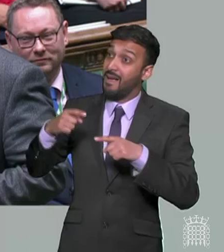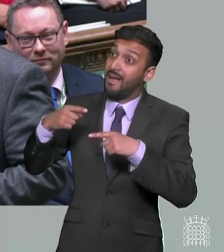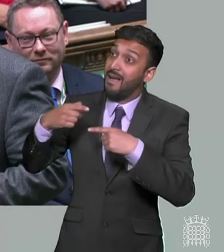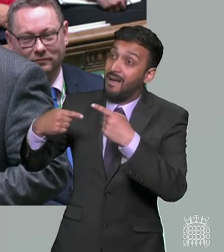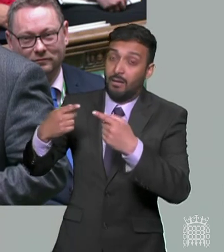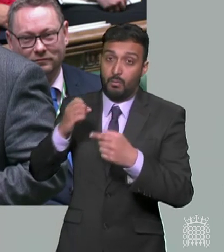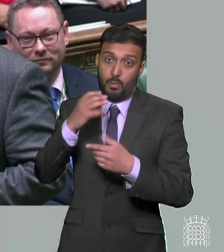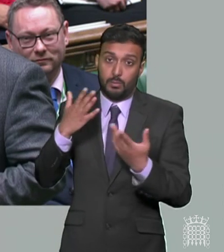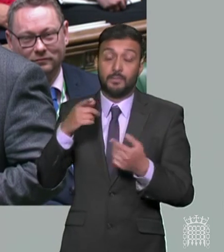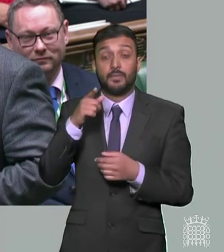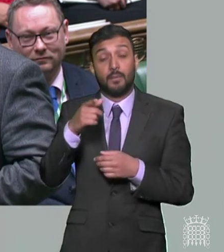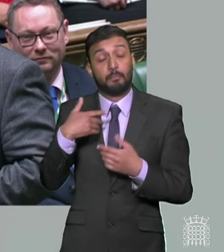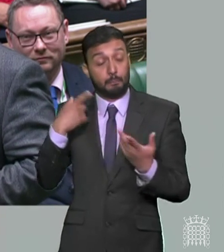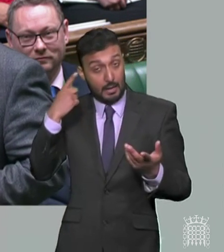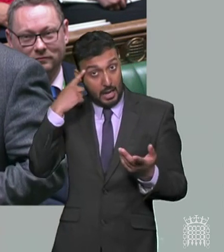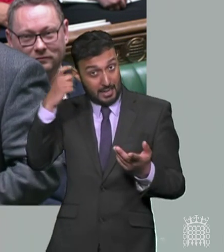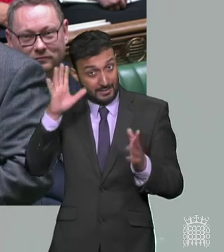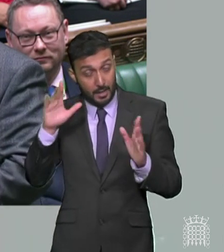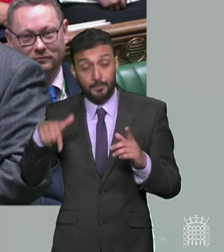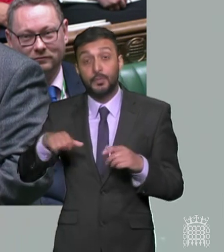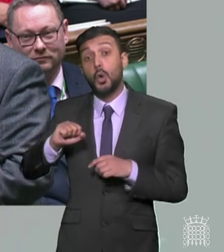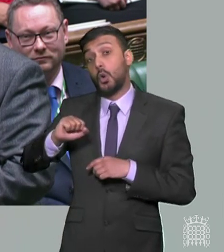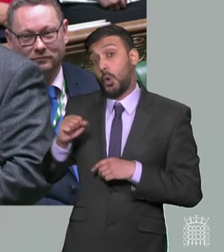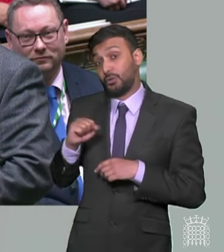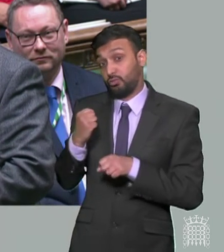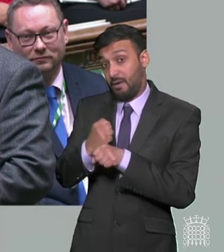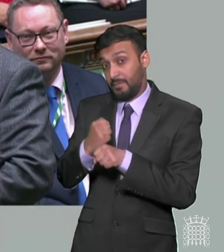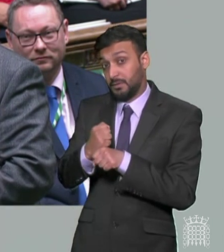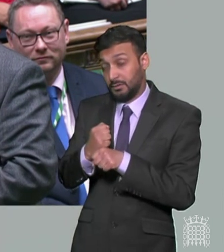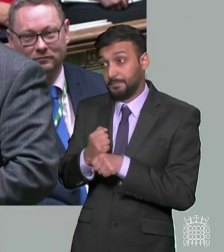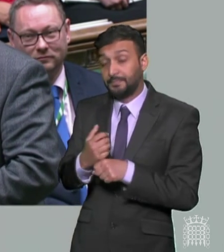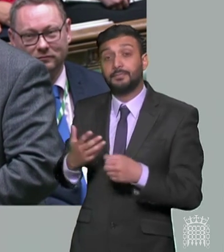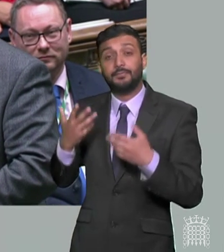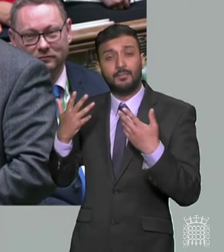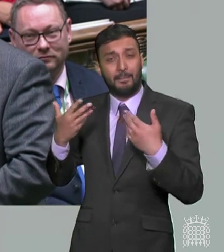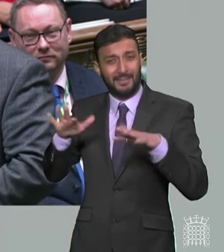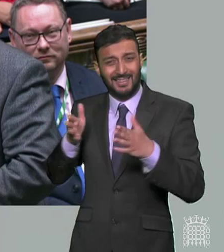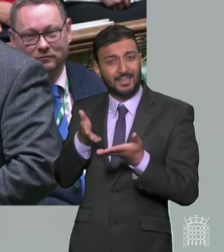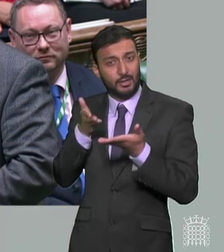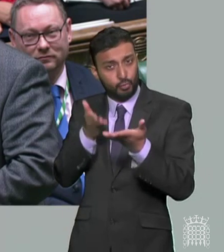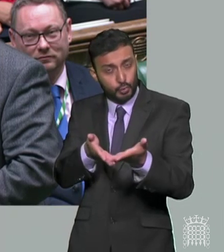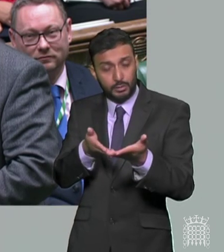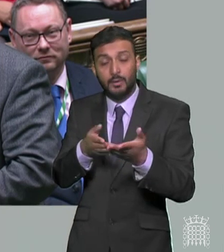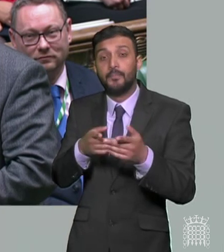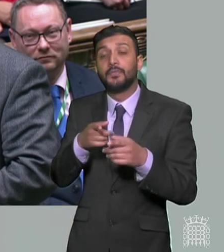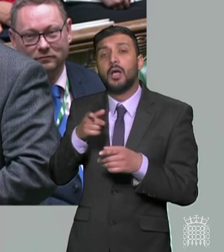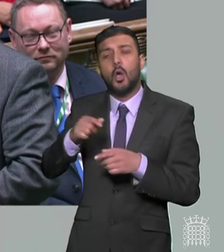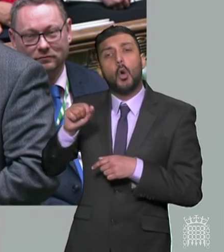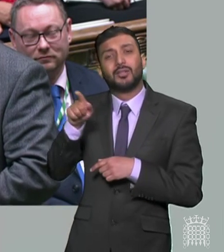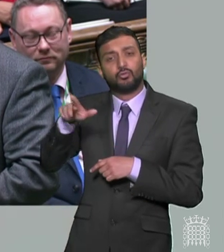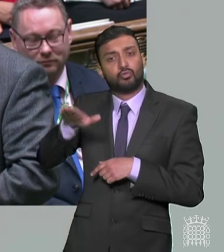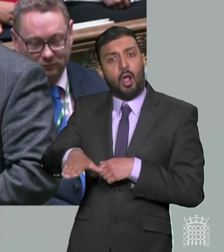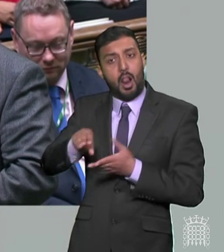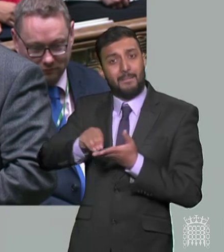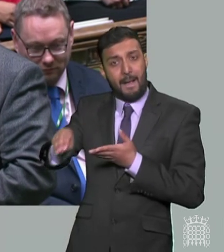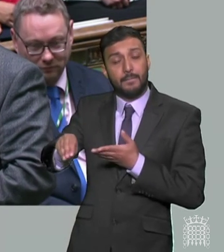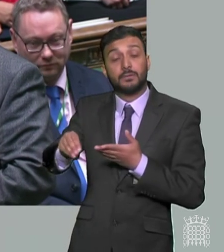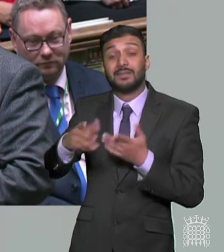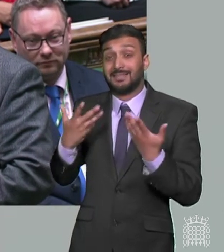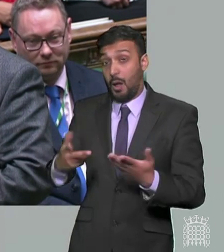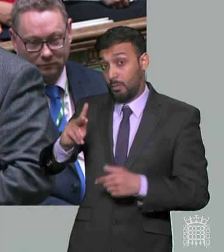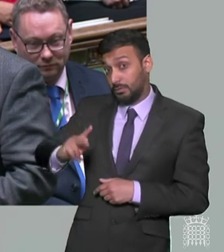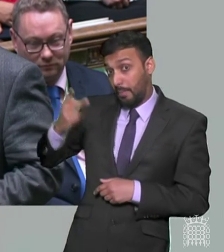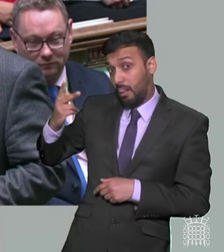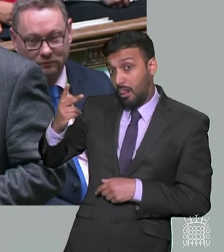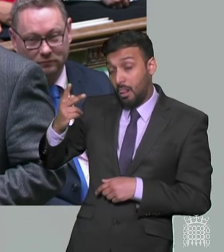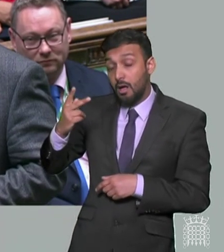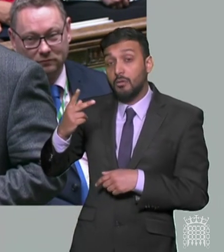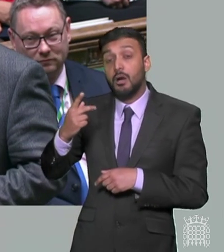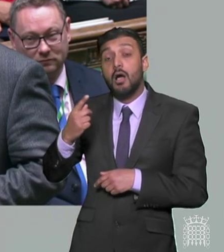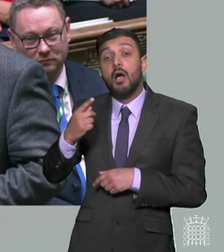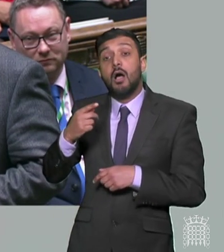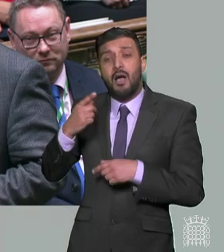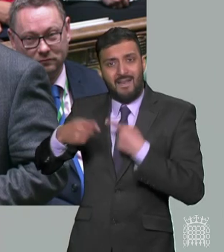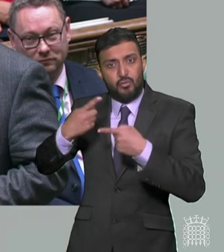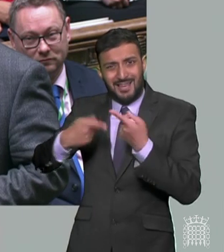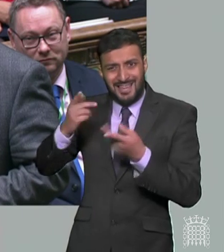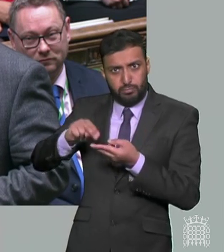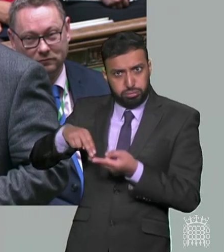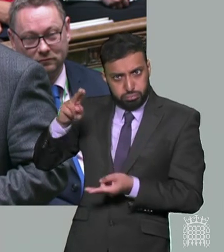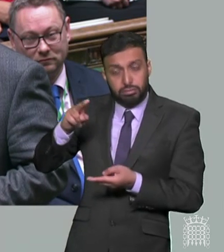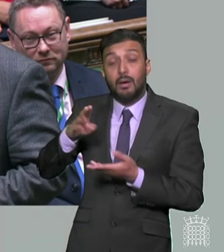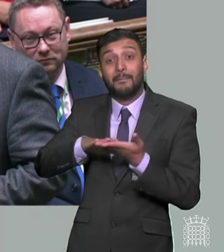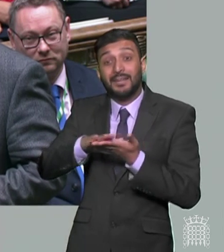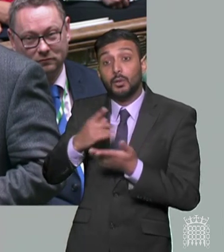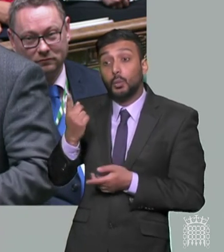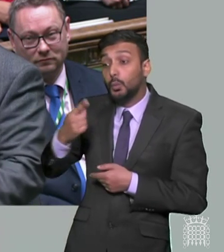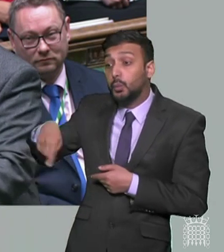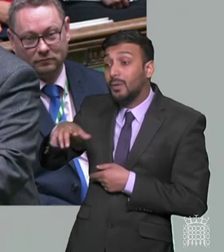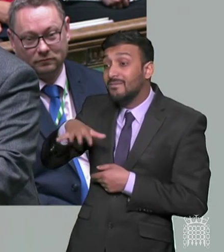here is an idea for the Prime Minister. The Scottish Government have introduced, and now doubled, the game-changing Scottish child payment of at least £1,040 a year, helping those families who are being hit the hardest.